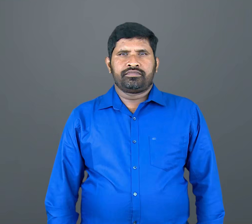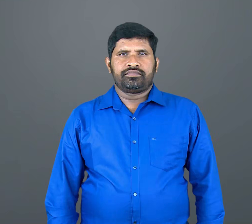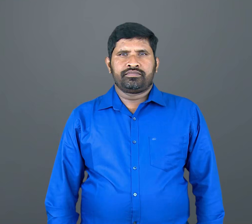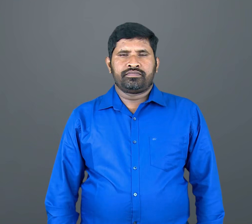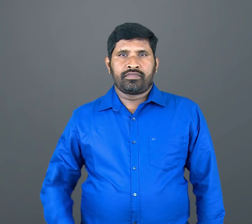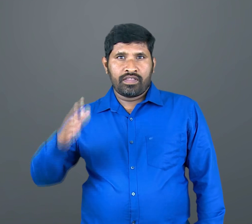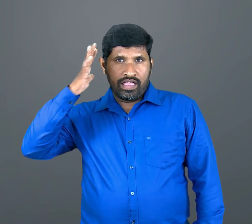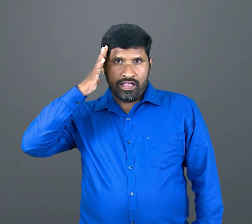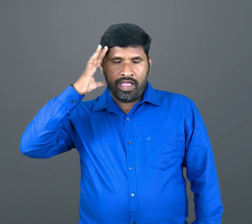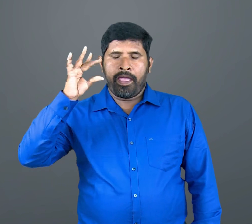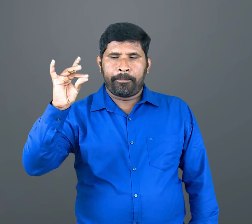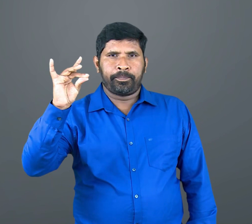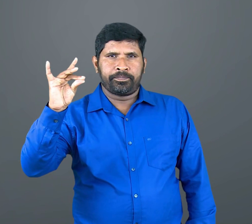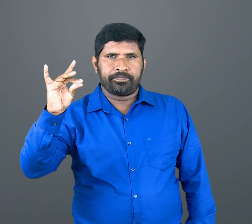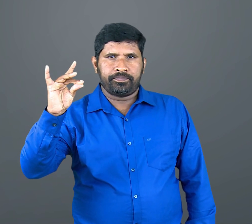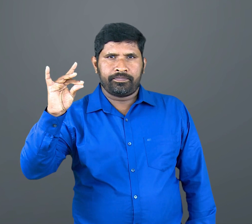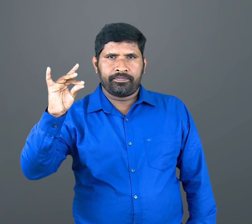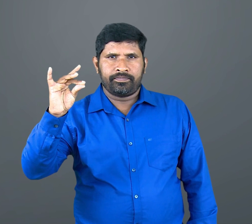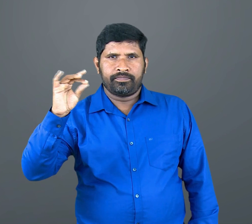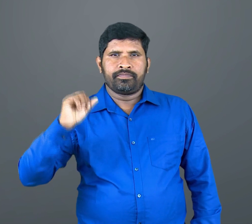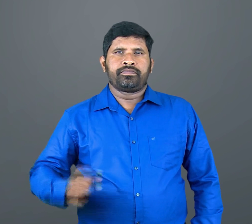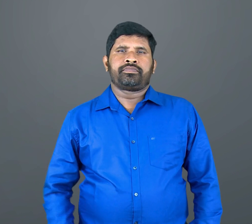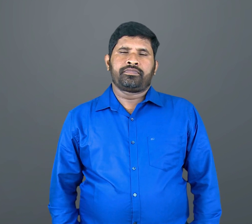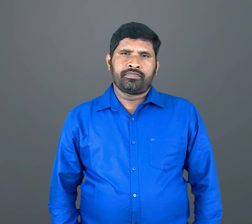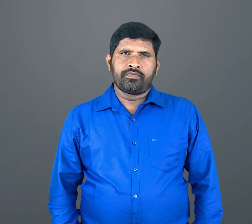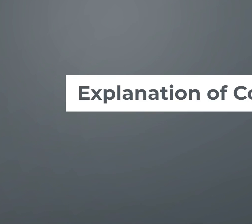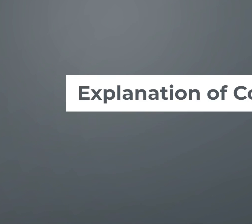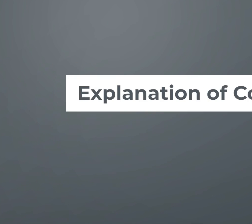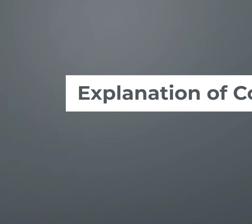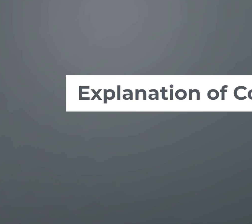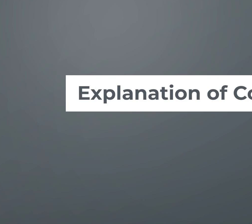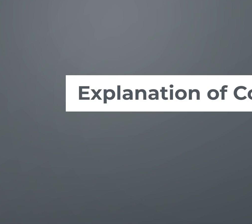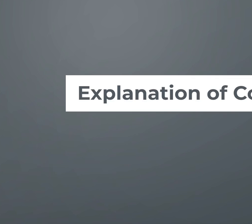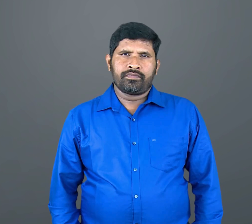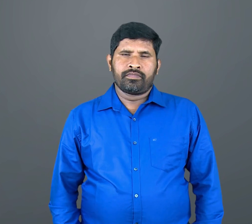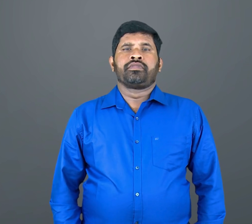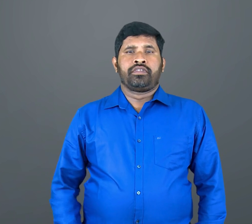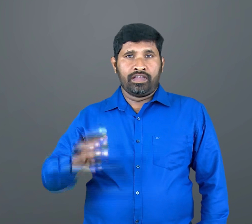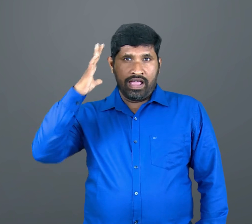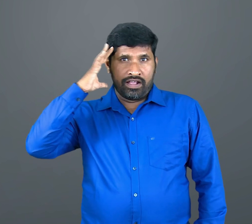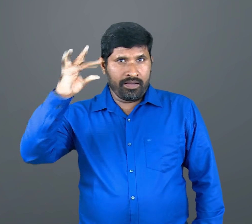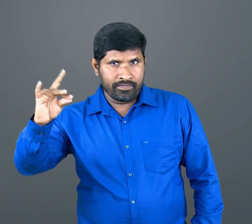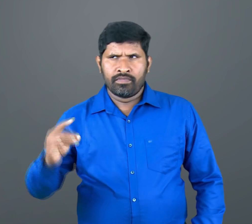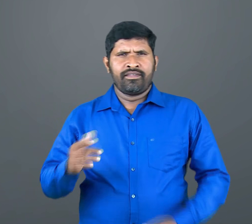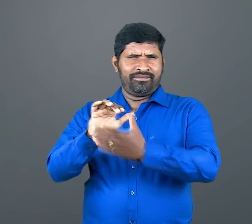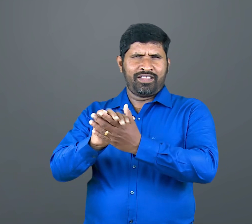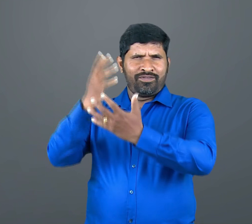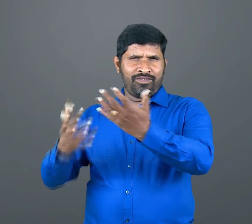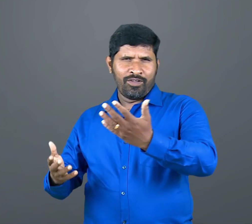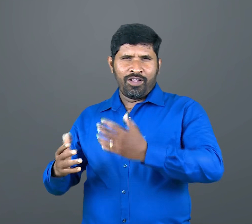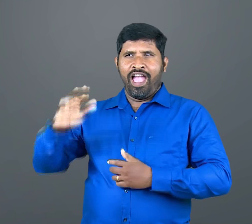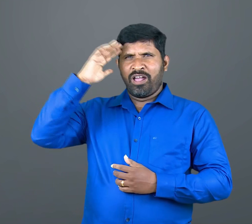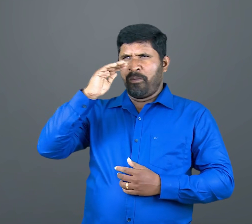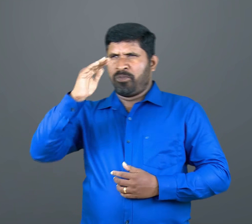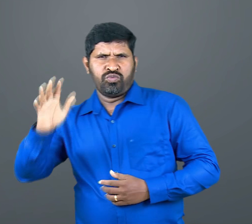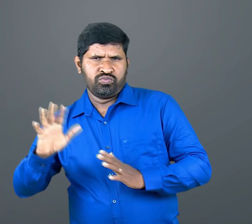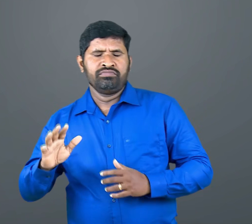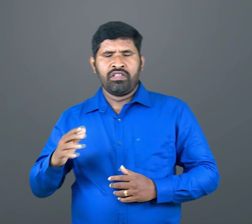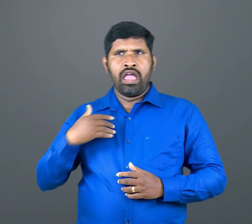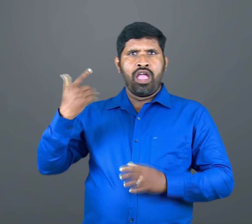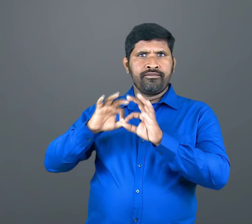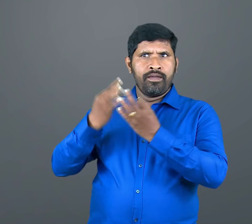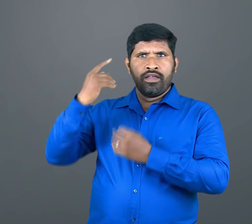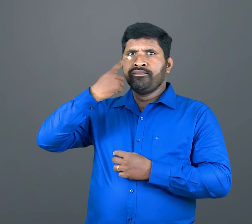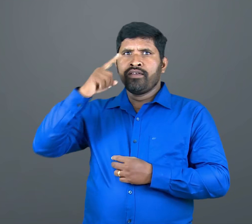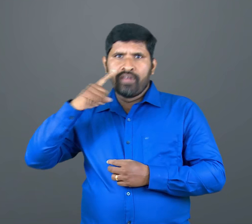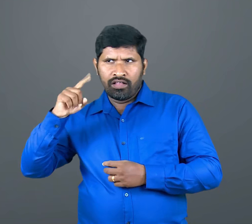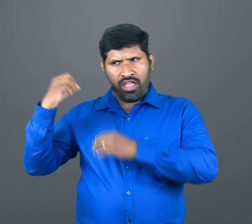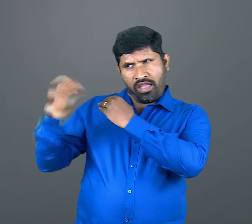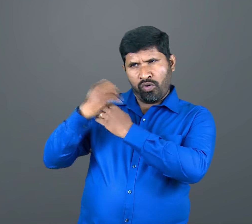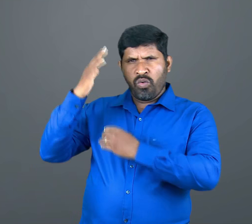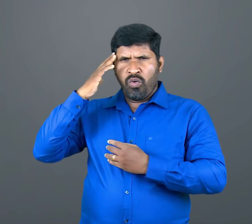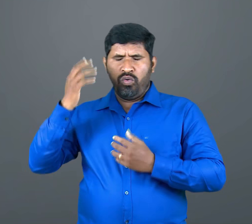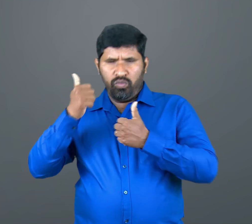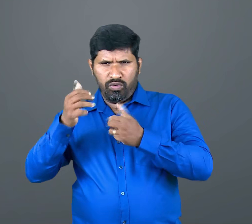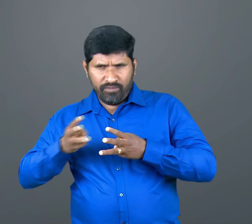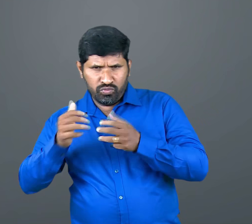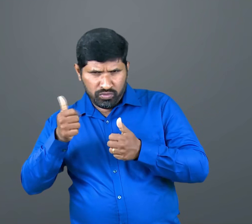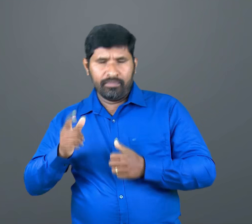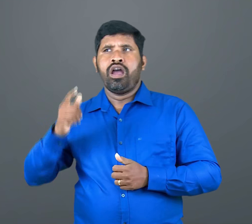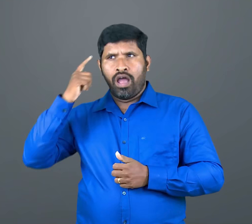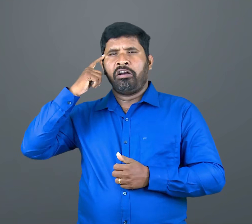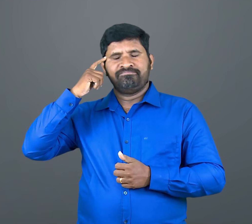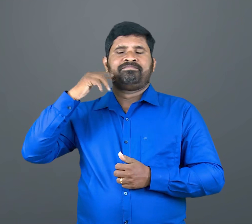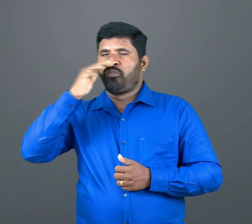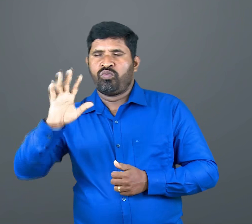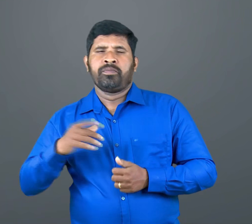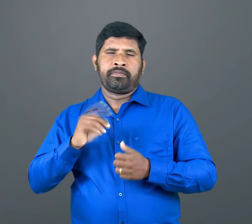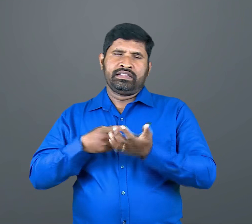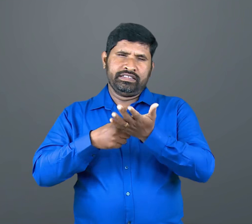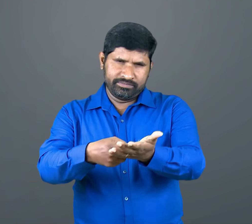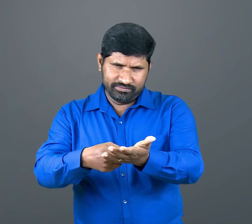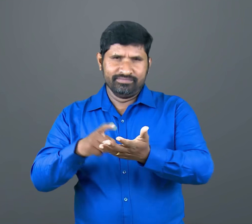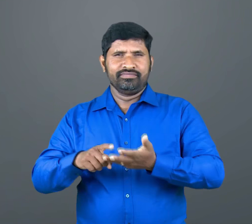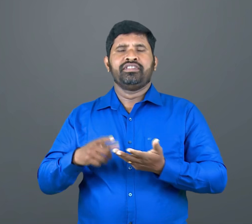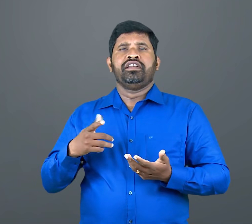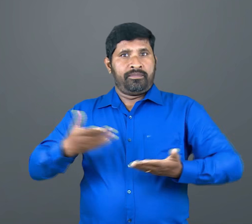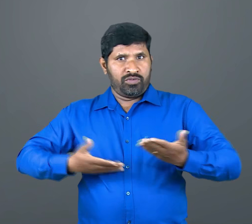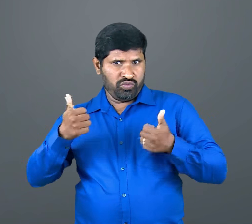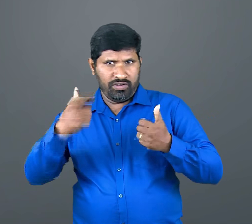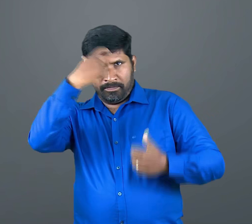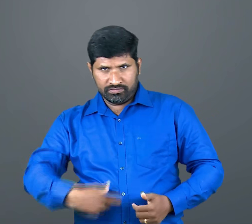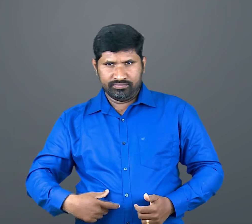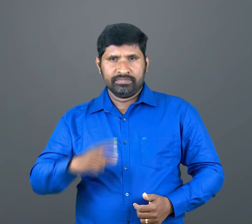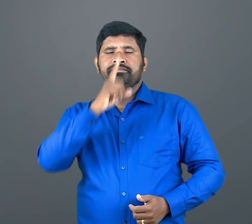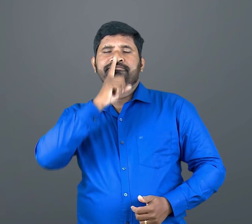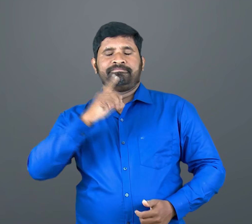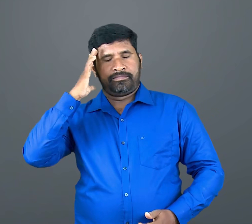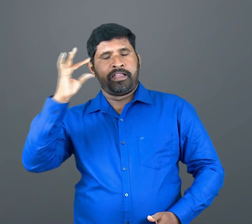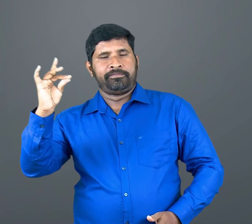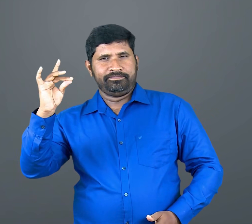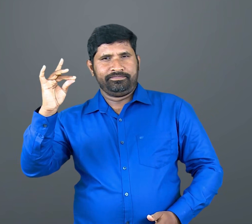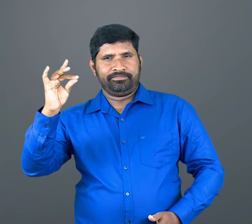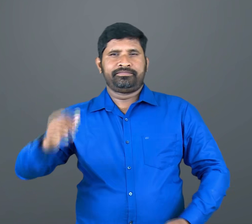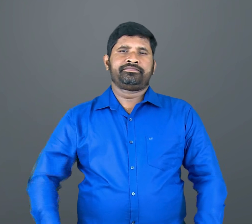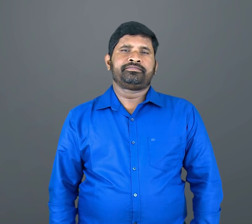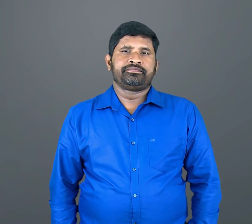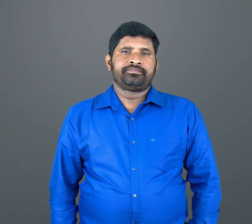Conditioned